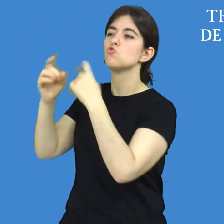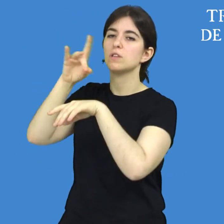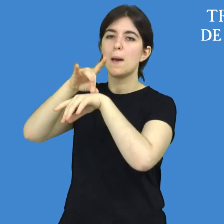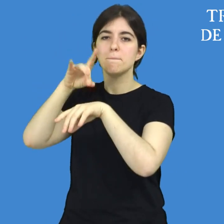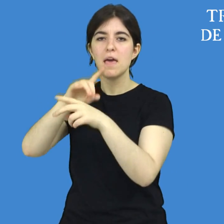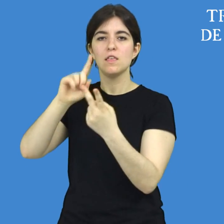enfermo